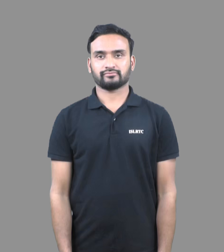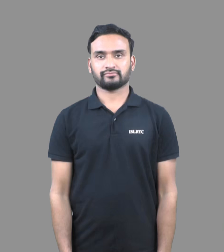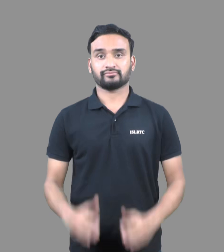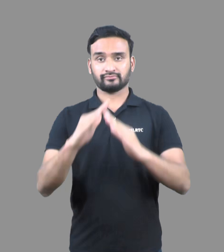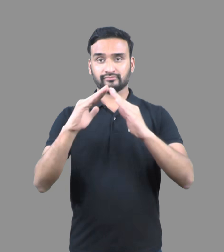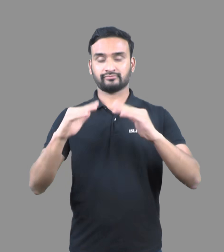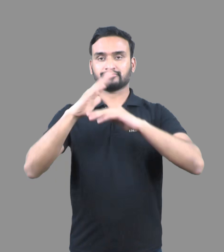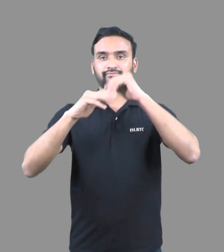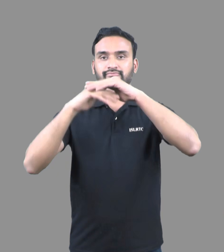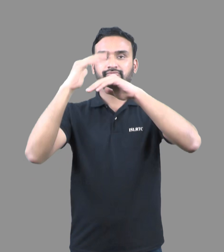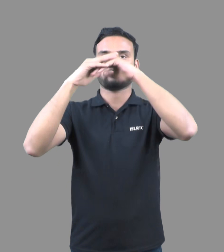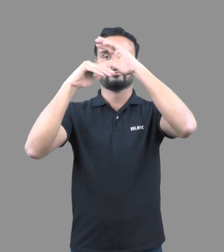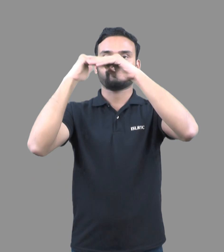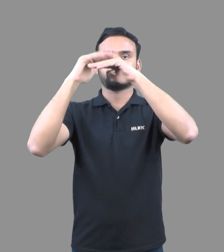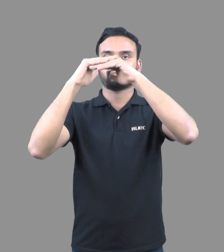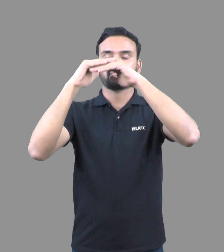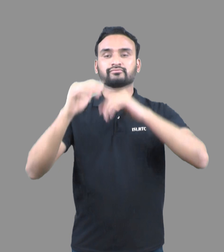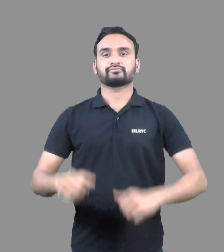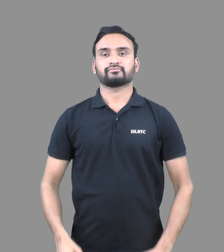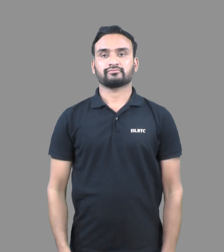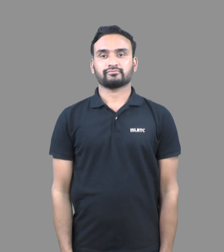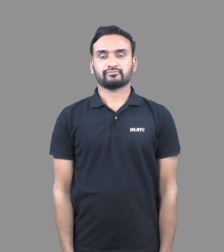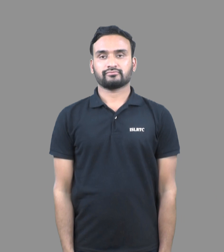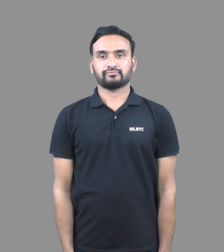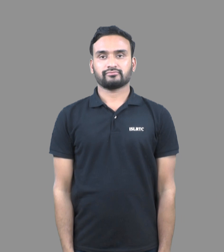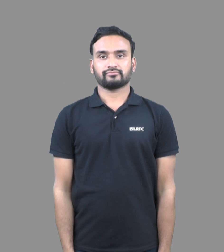Construction